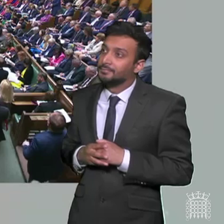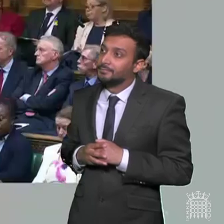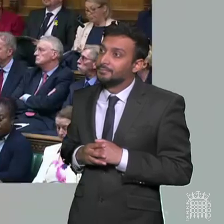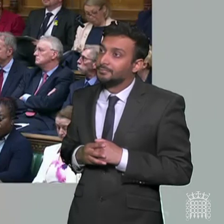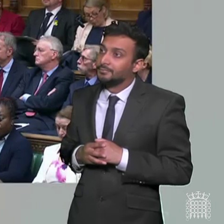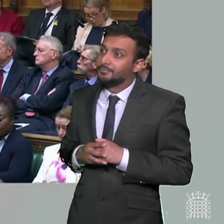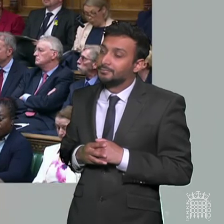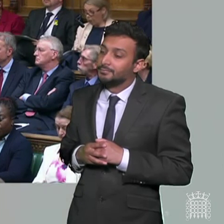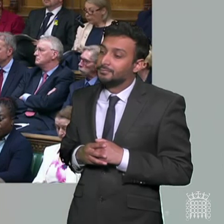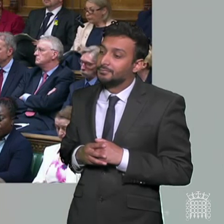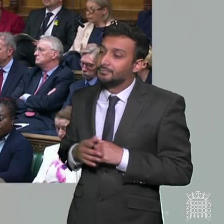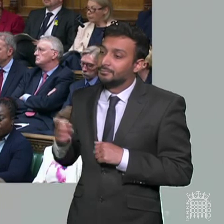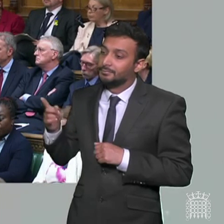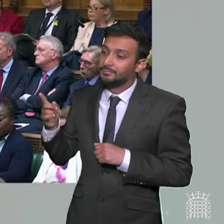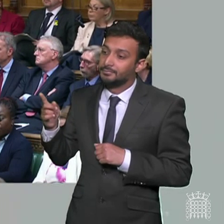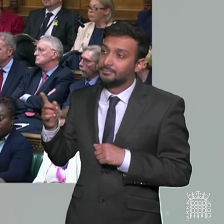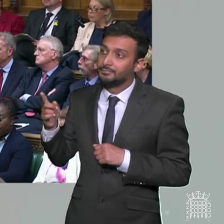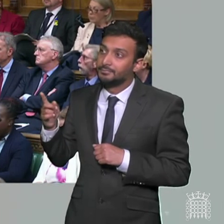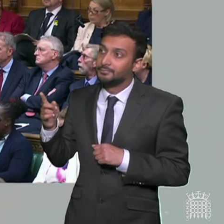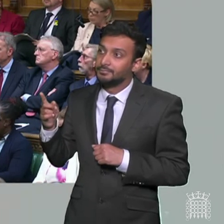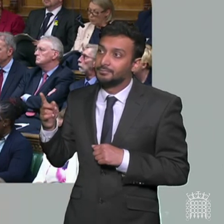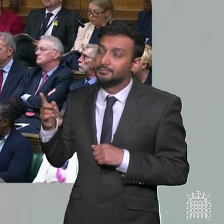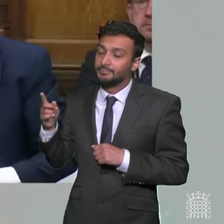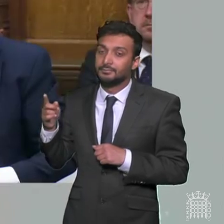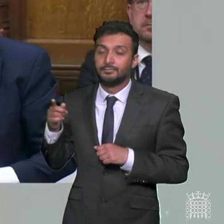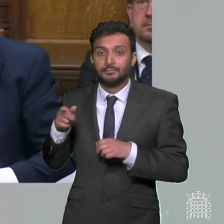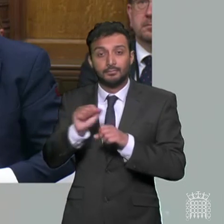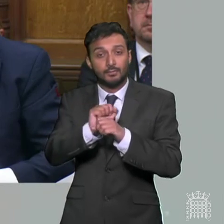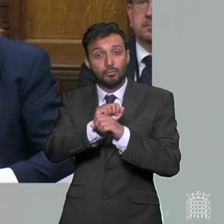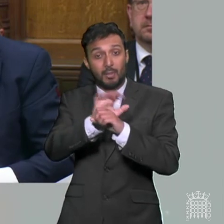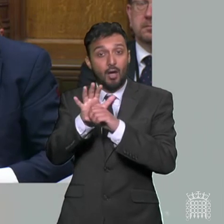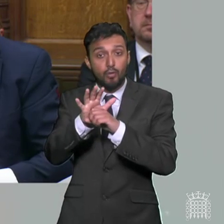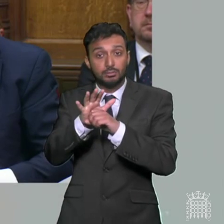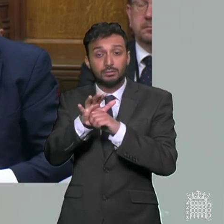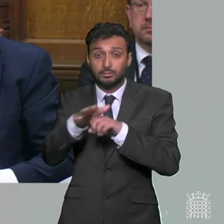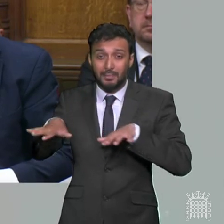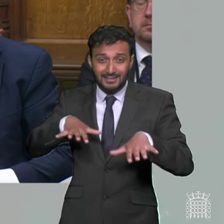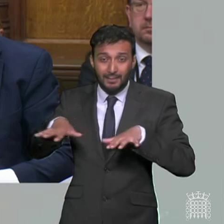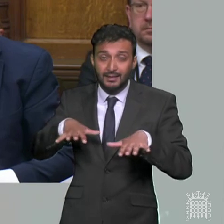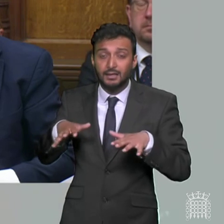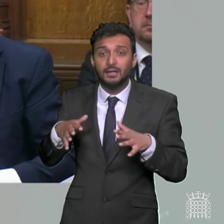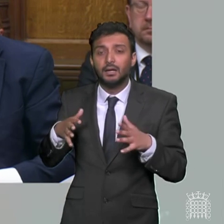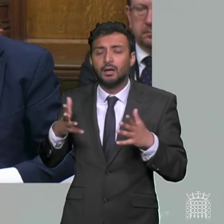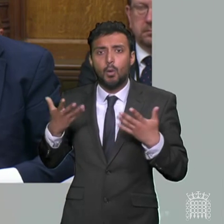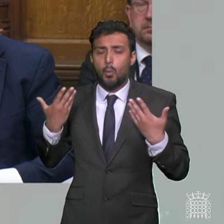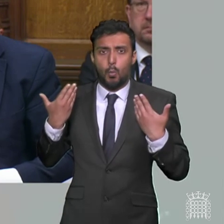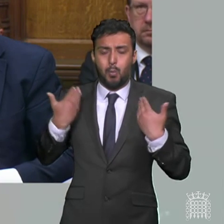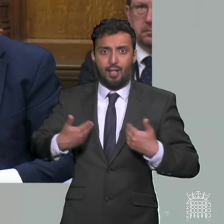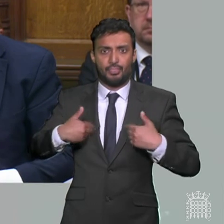Under cover of the pandemic we have seen a massive shift in wealth from the poorest to the richest.